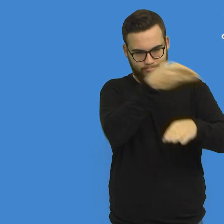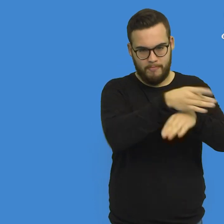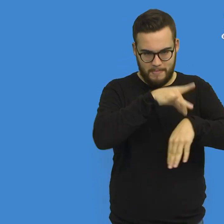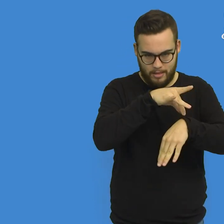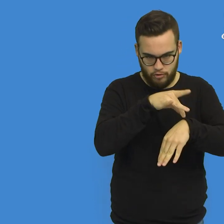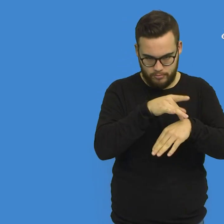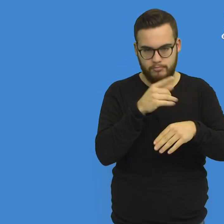enfermo